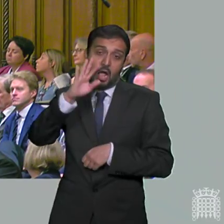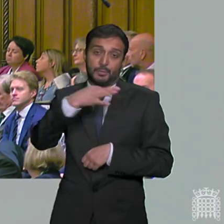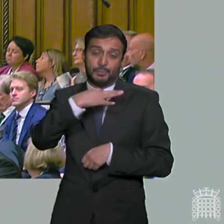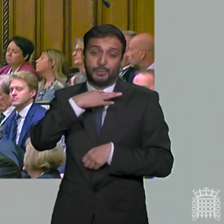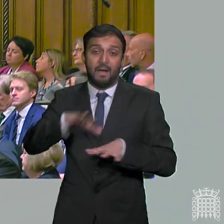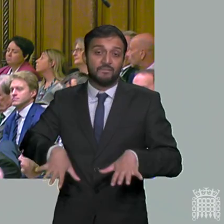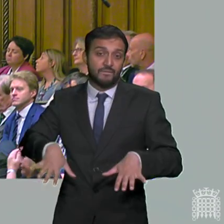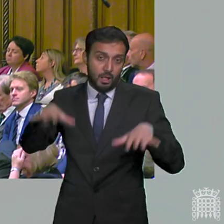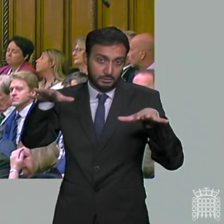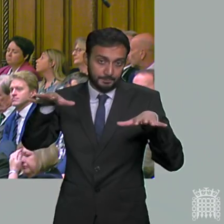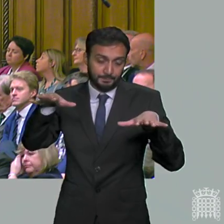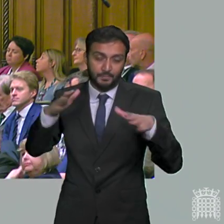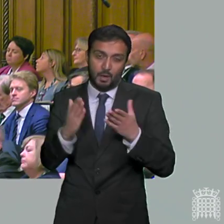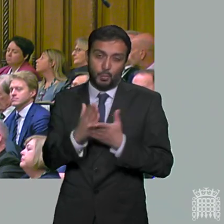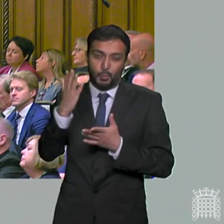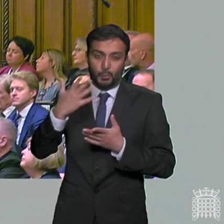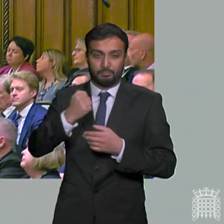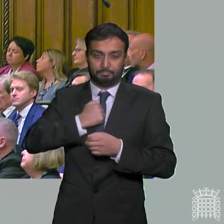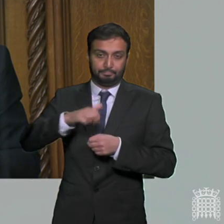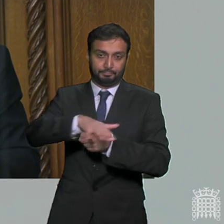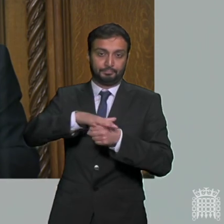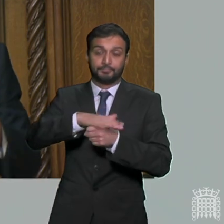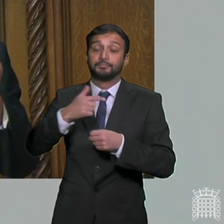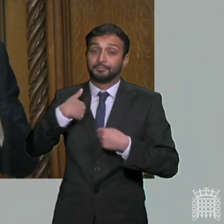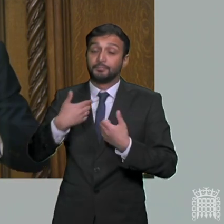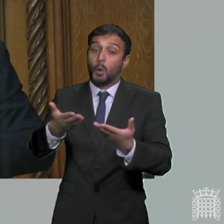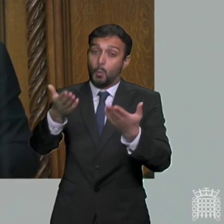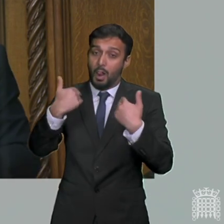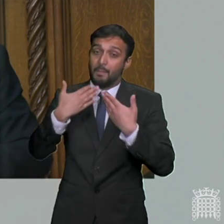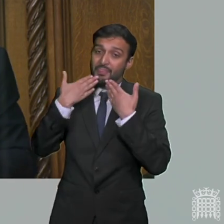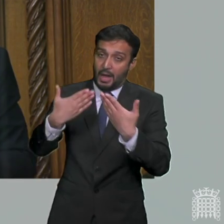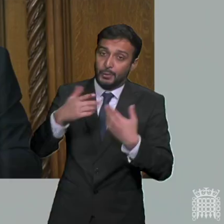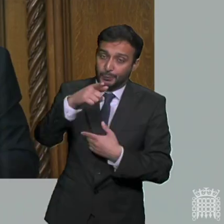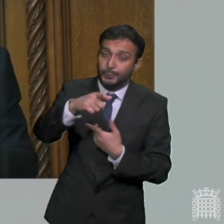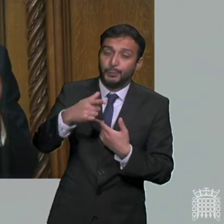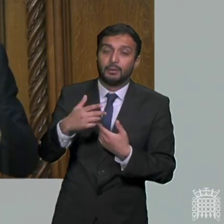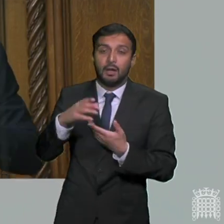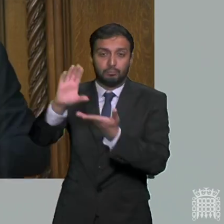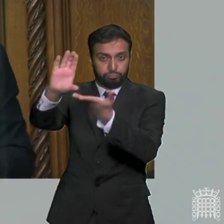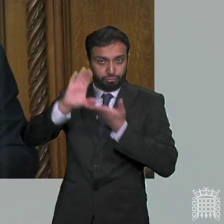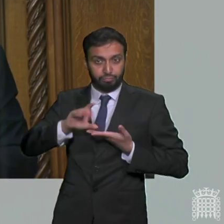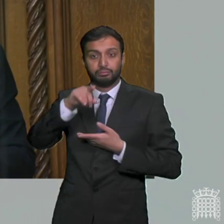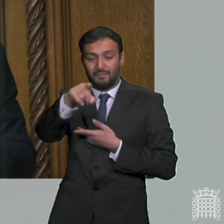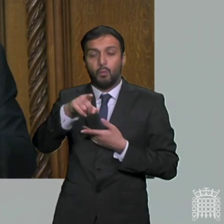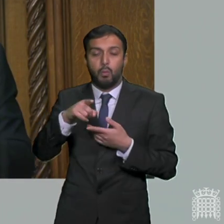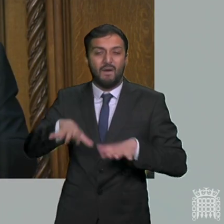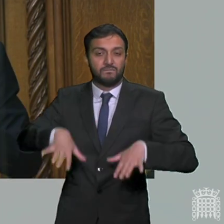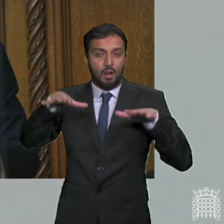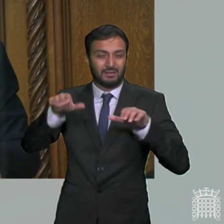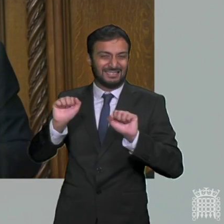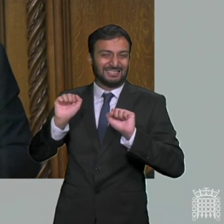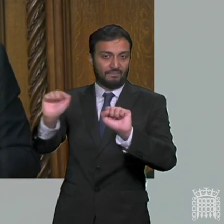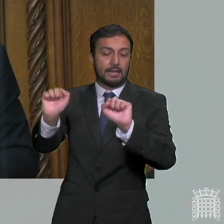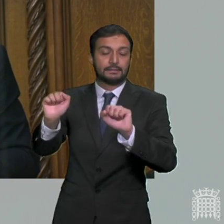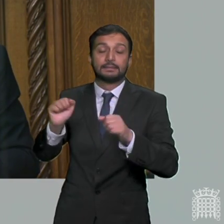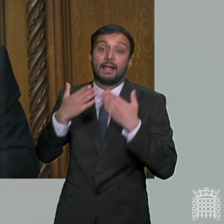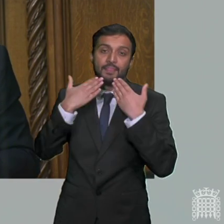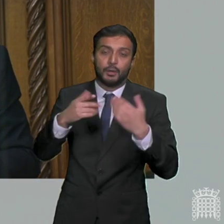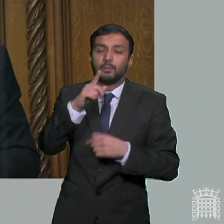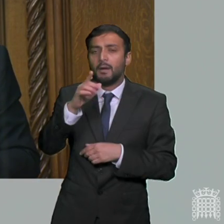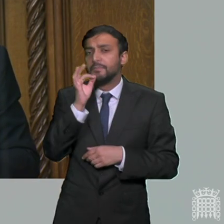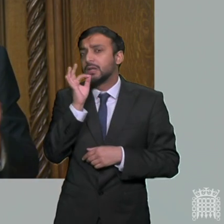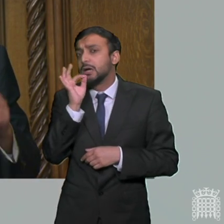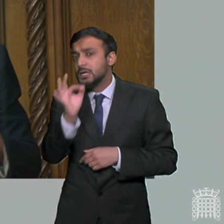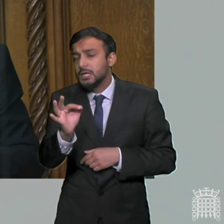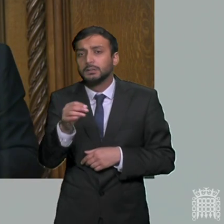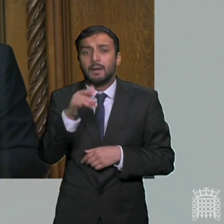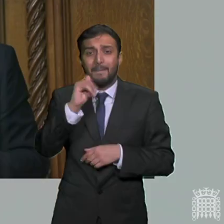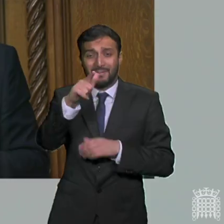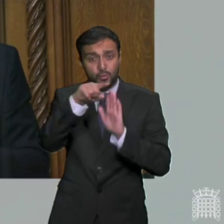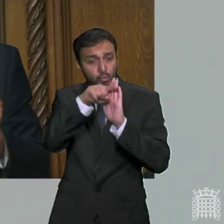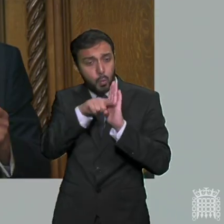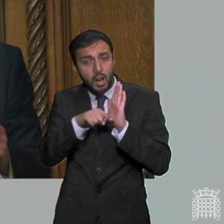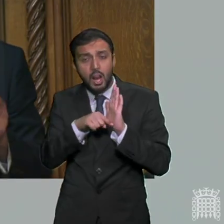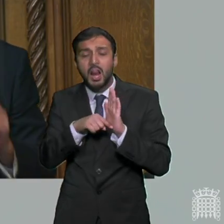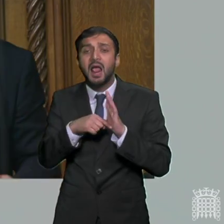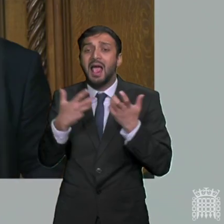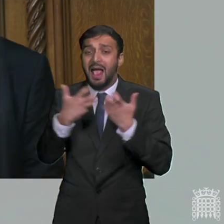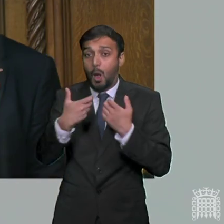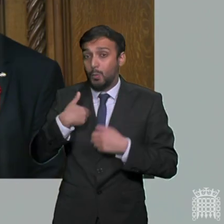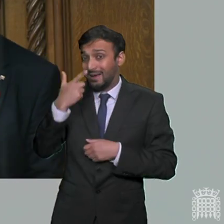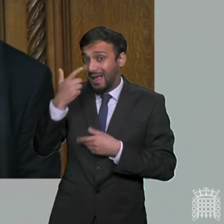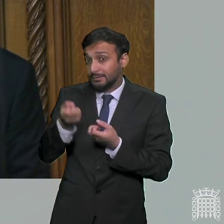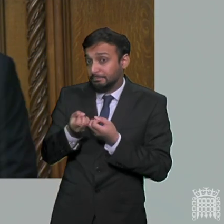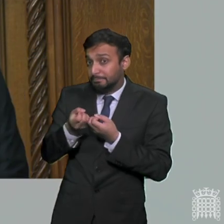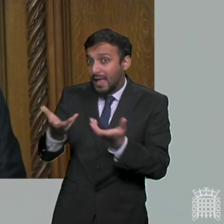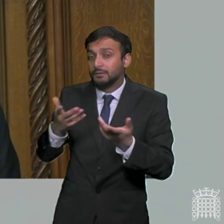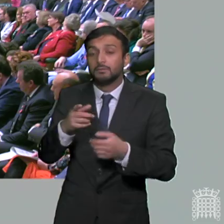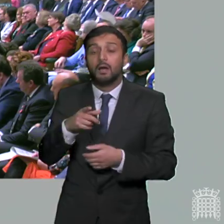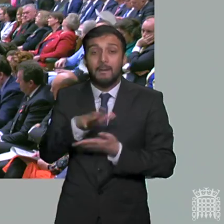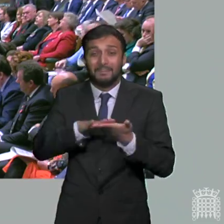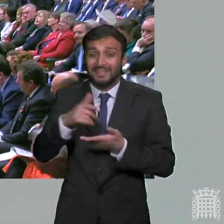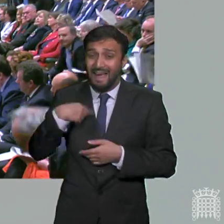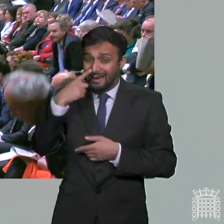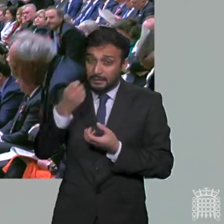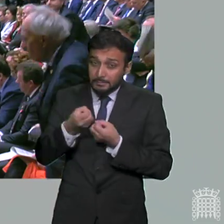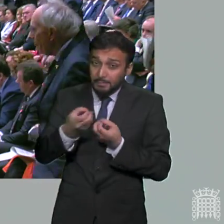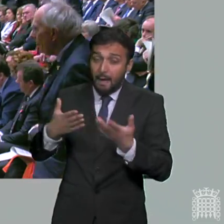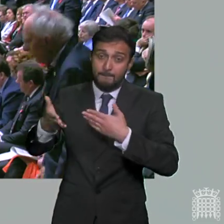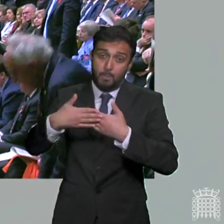Although I welcome the record £5.4 billion of flood defence money, may I ask the Prime Minister, ahead of next year’s Budget, to look at easing the rules around how that money is spent, so that more of it can be spent on maintenance, which is so important to keeping my constituents dry?